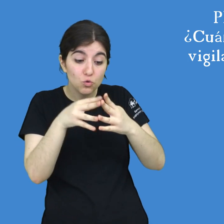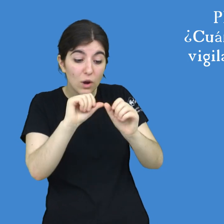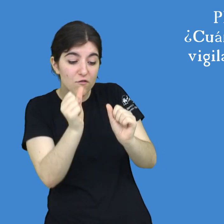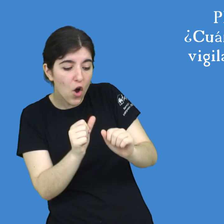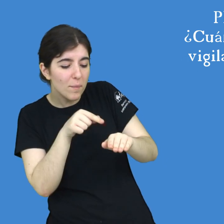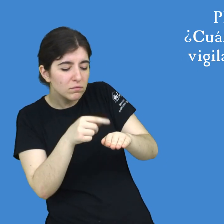forma